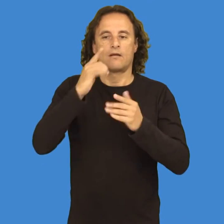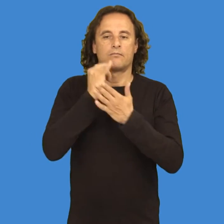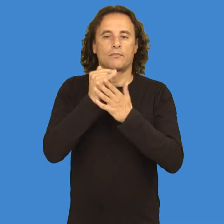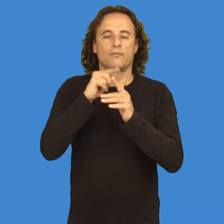probar